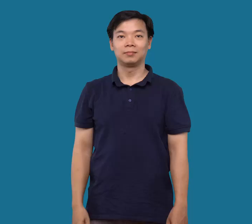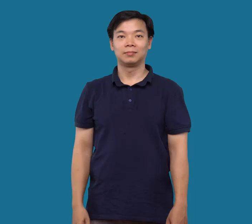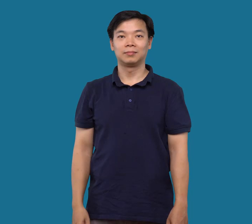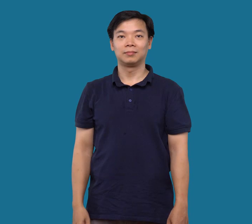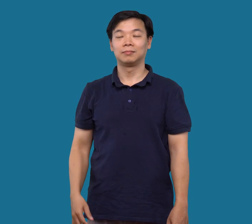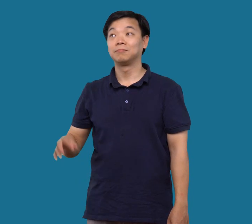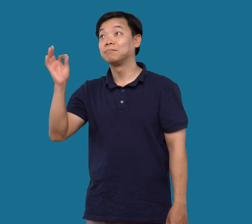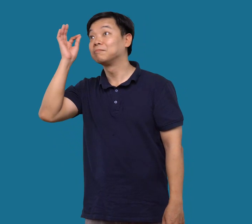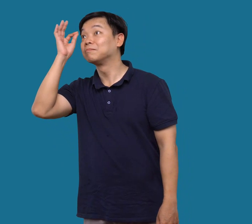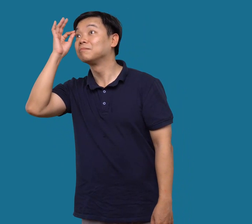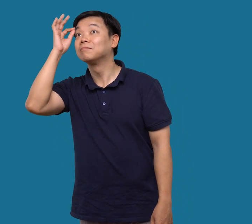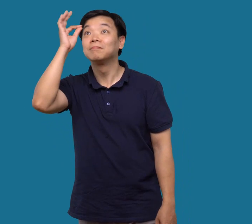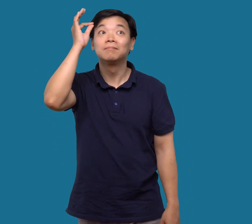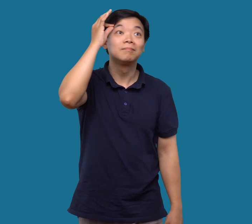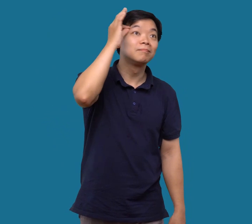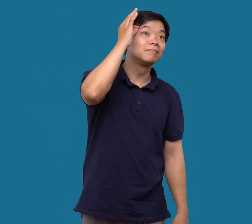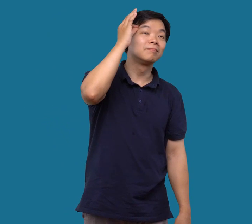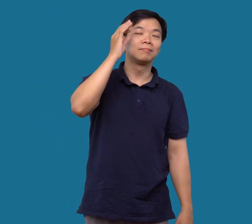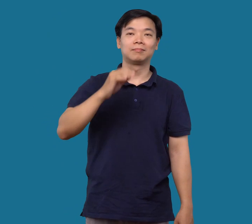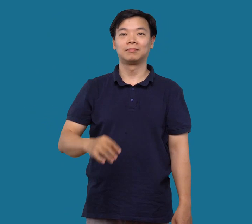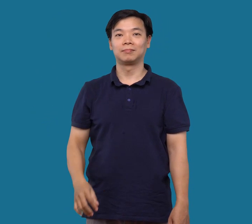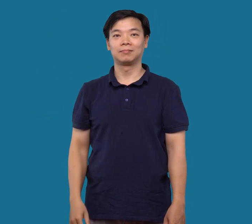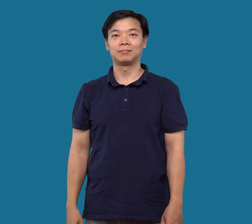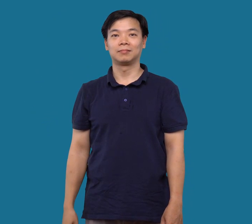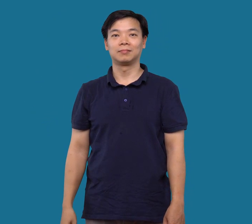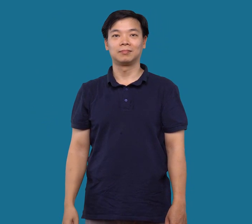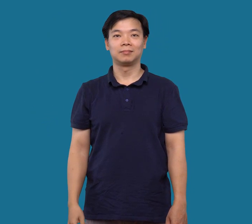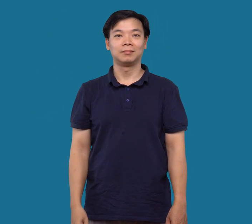tham quan